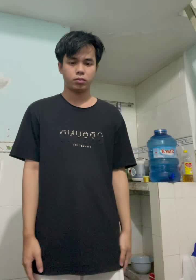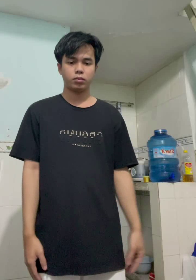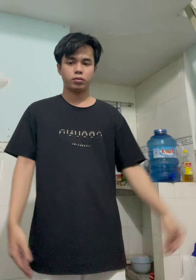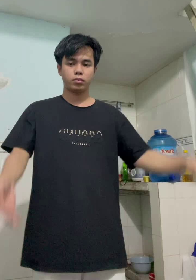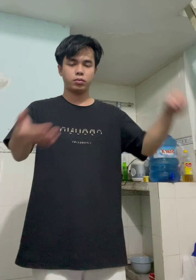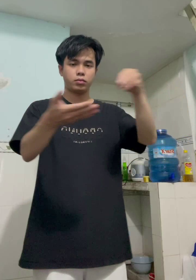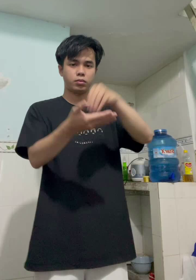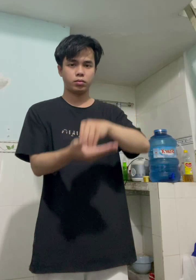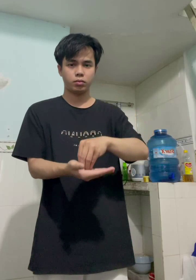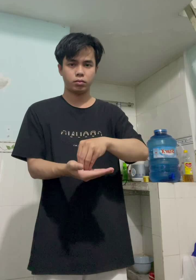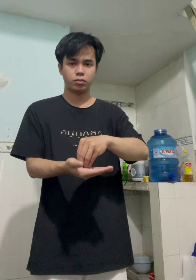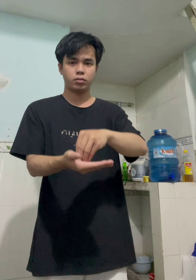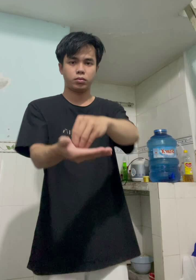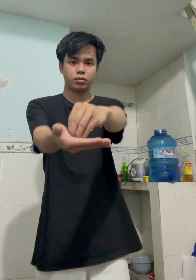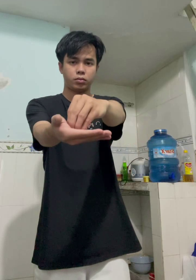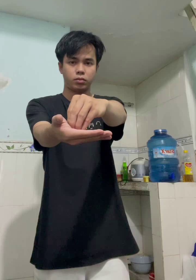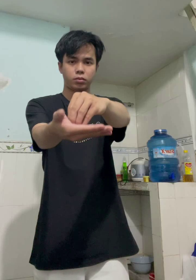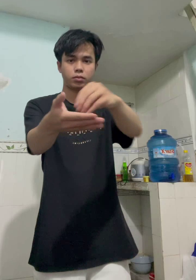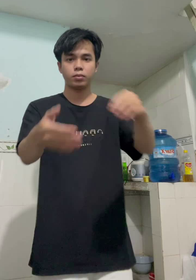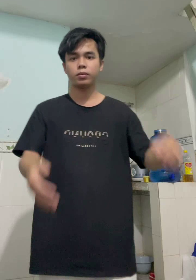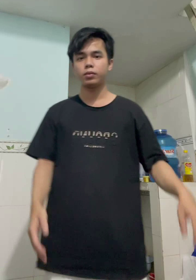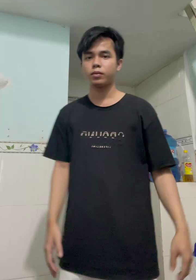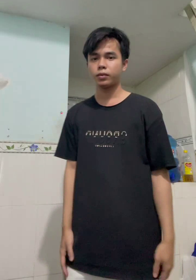san pham